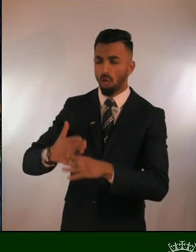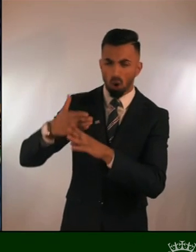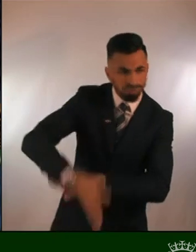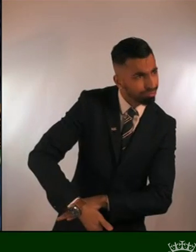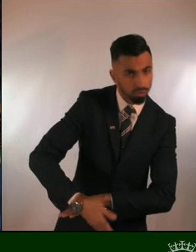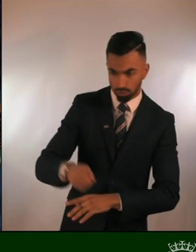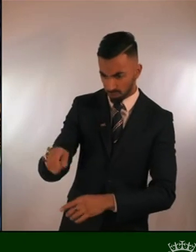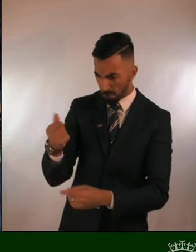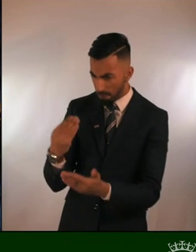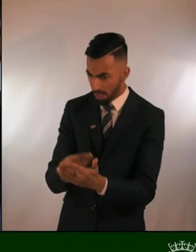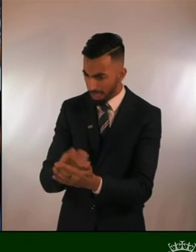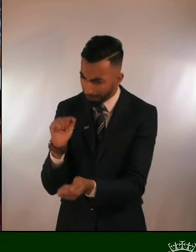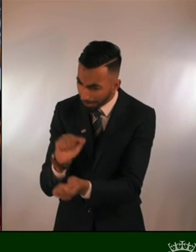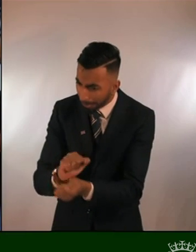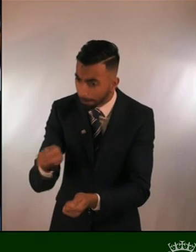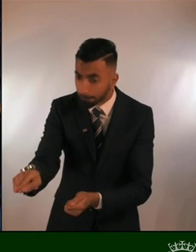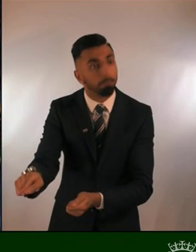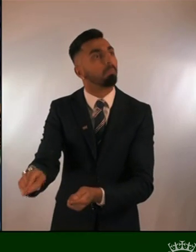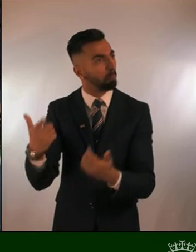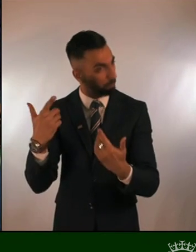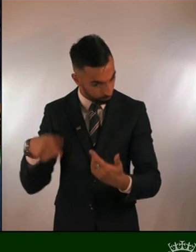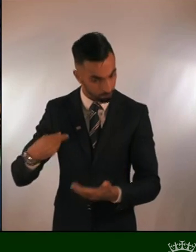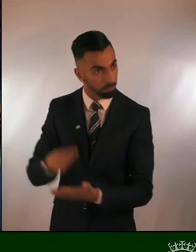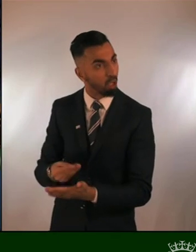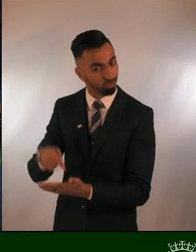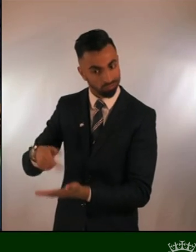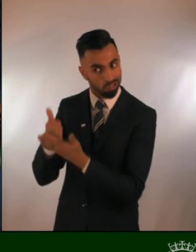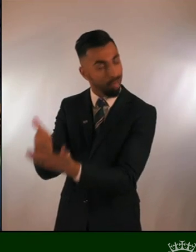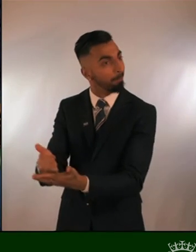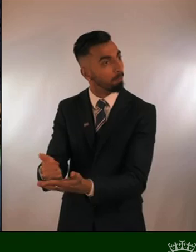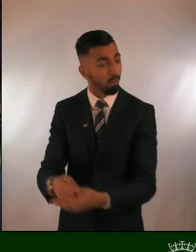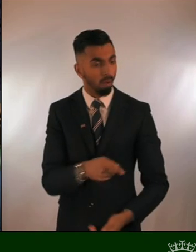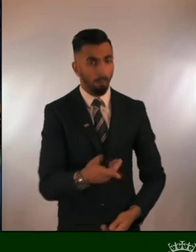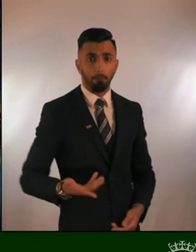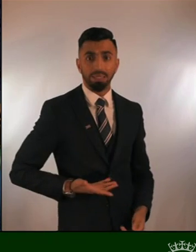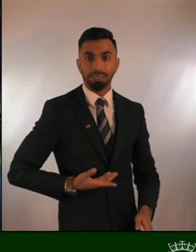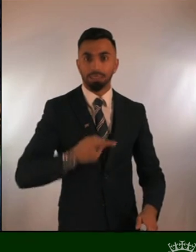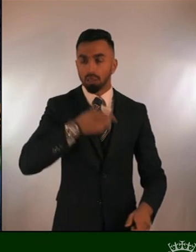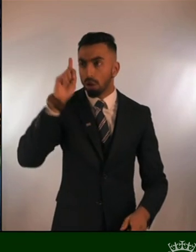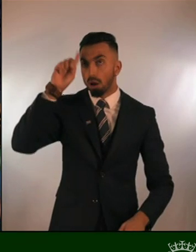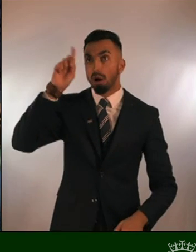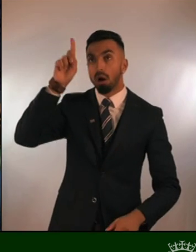This Budget gets it done. We promised to back businesses, to innovate, to invest and to trade.